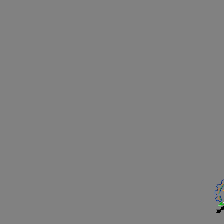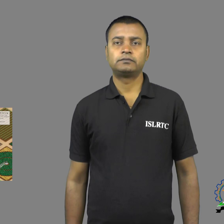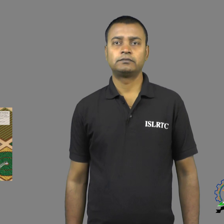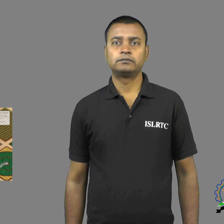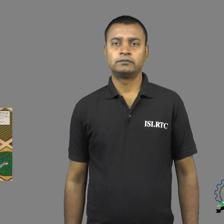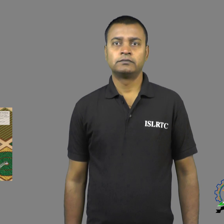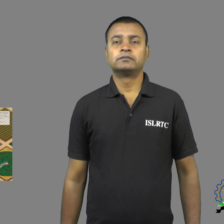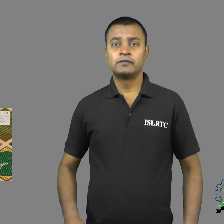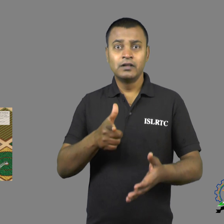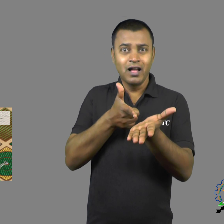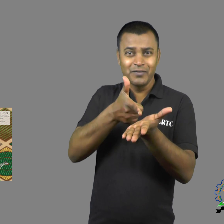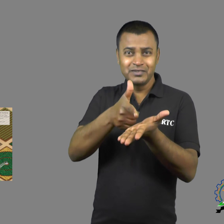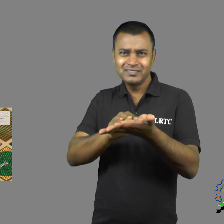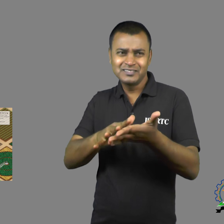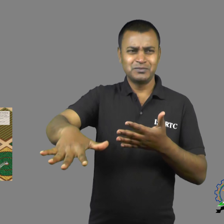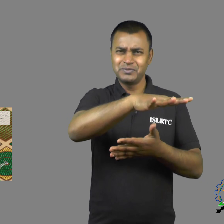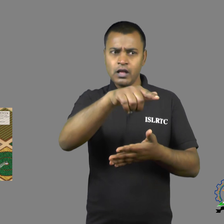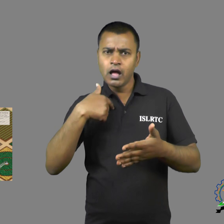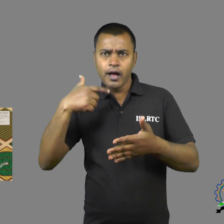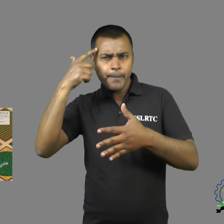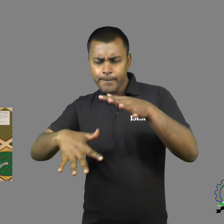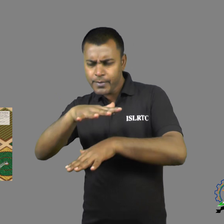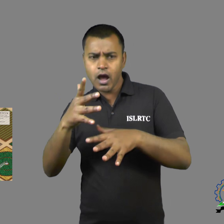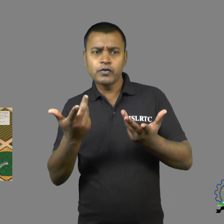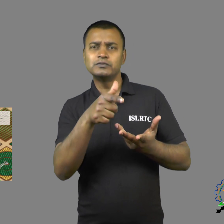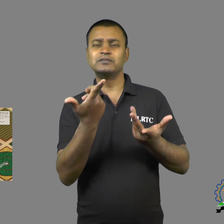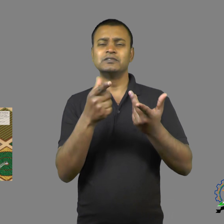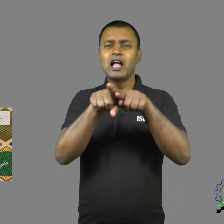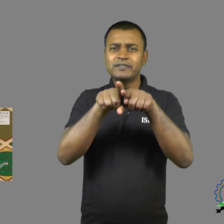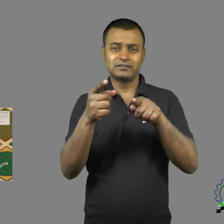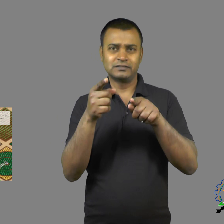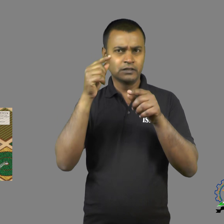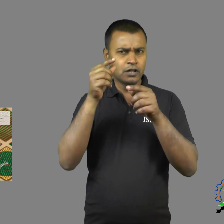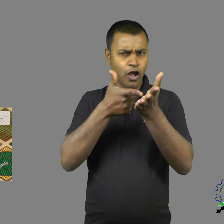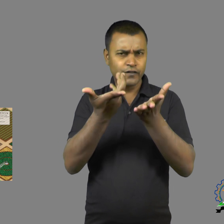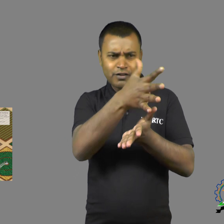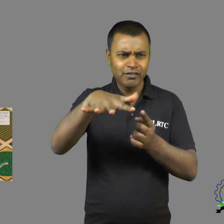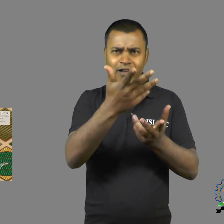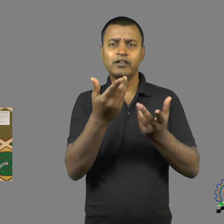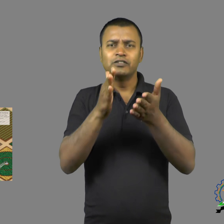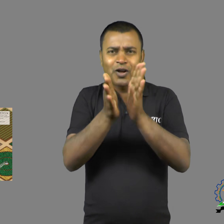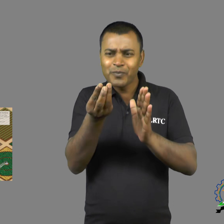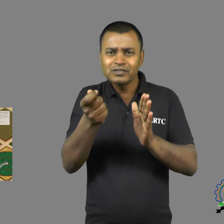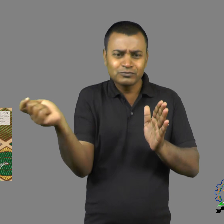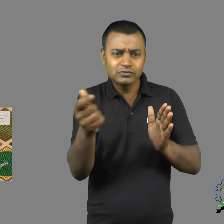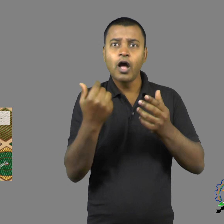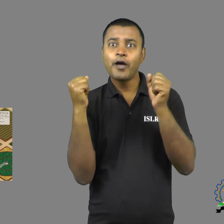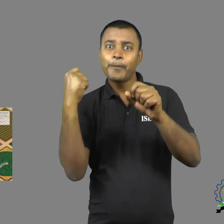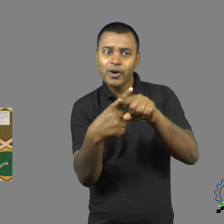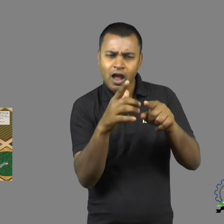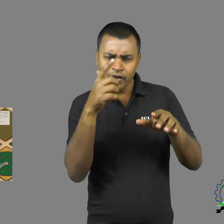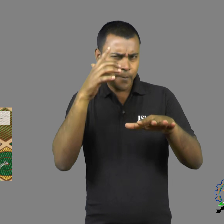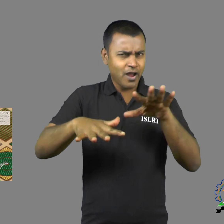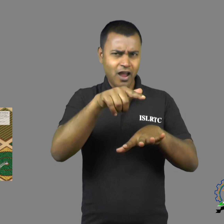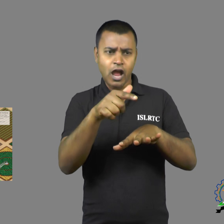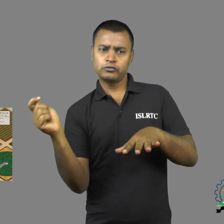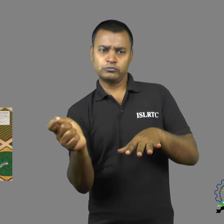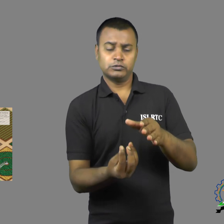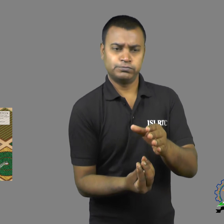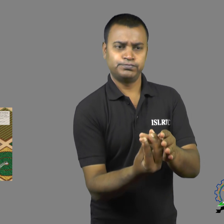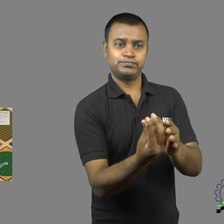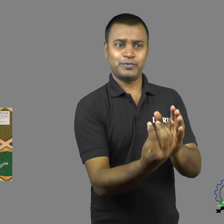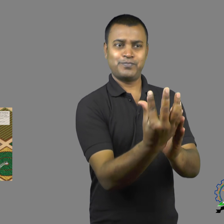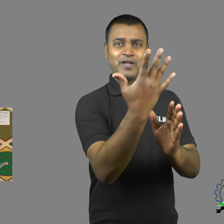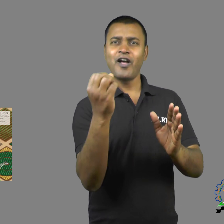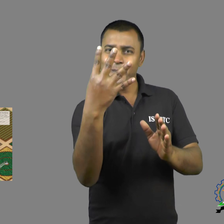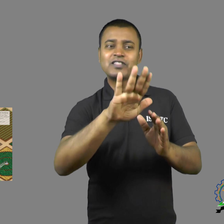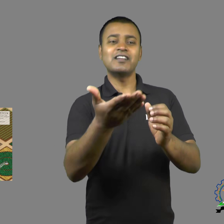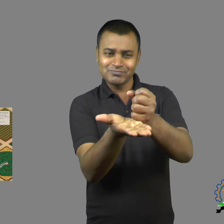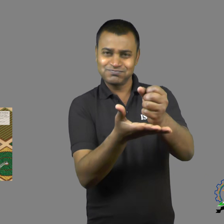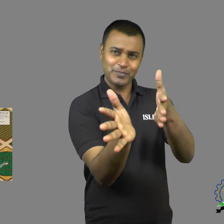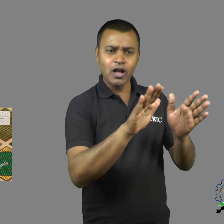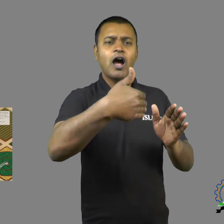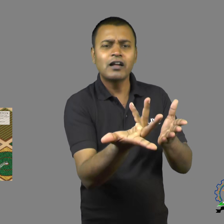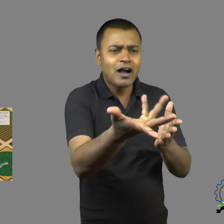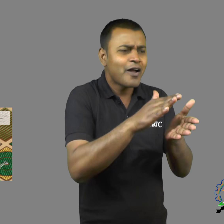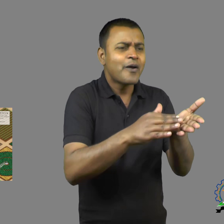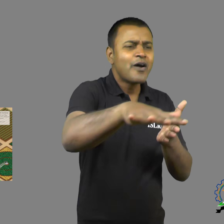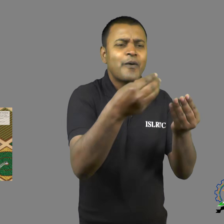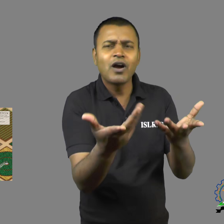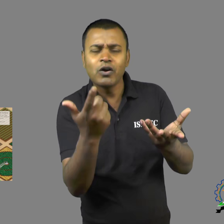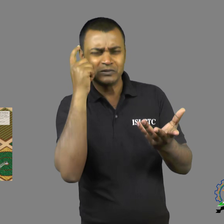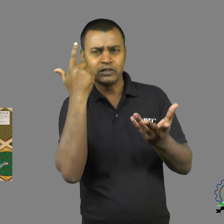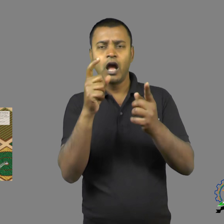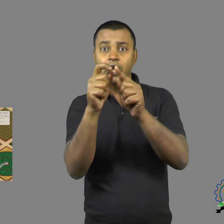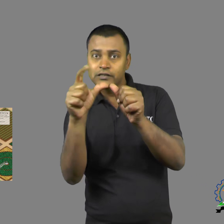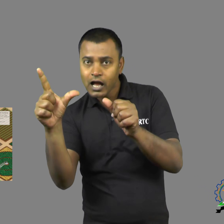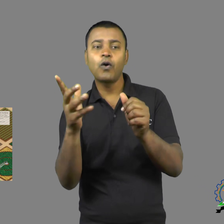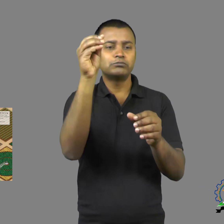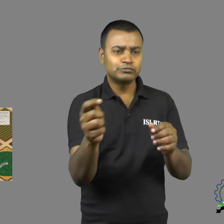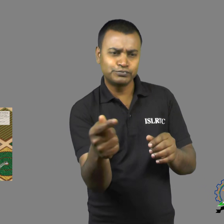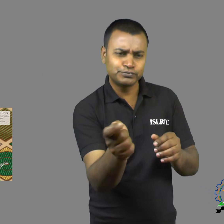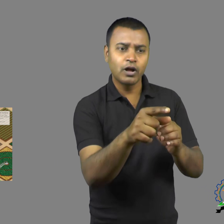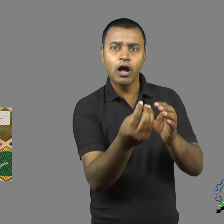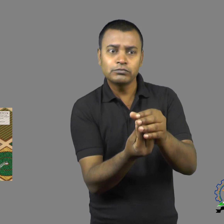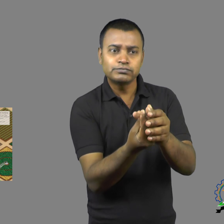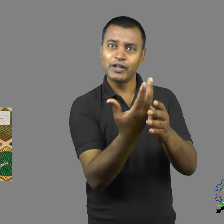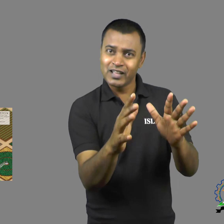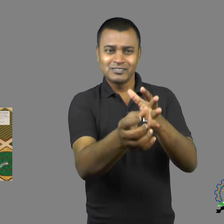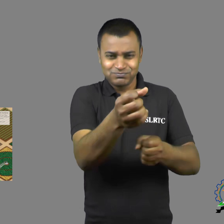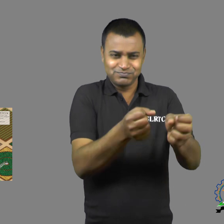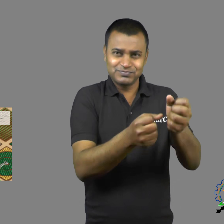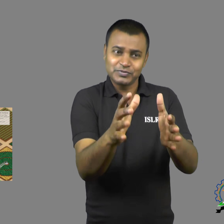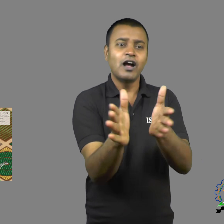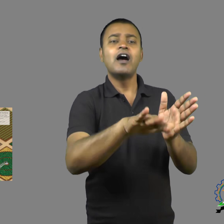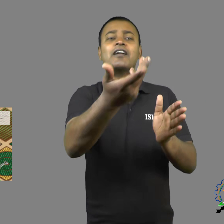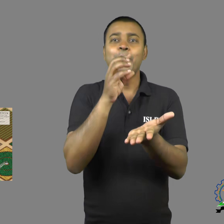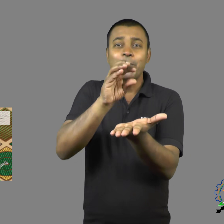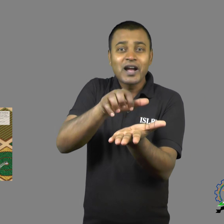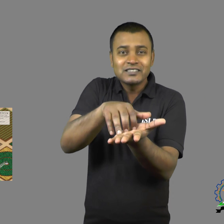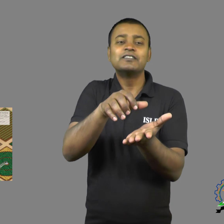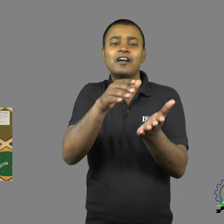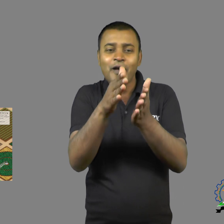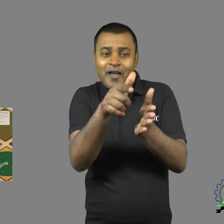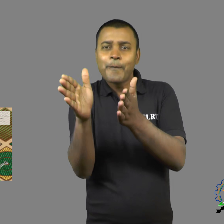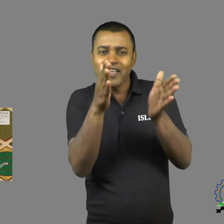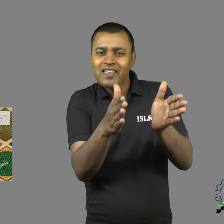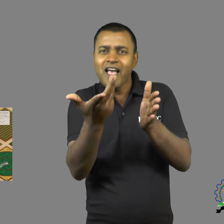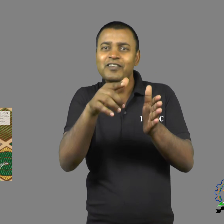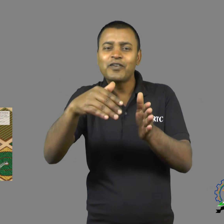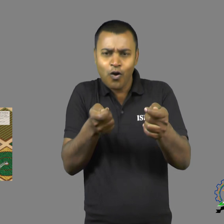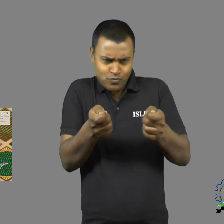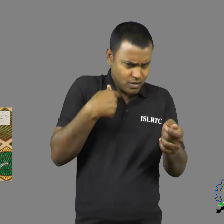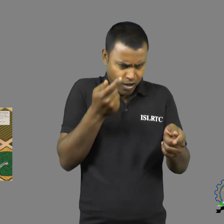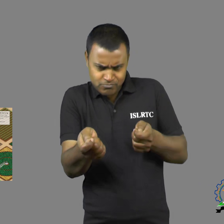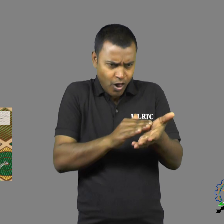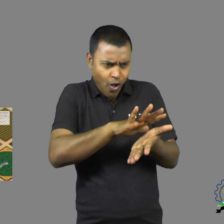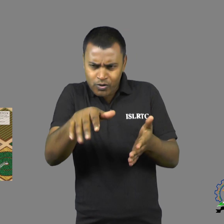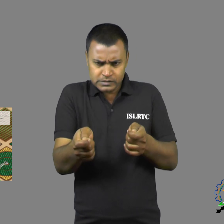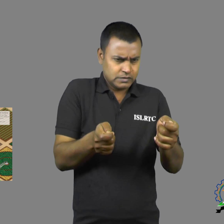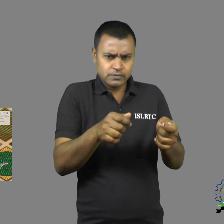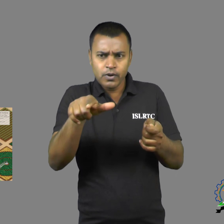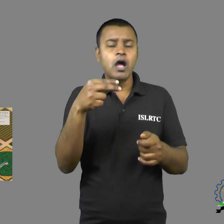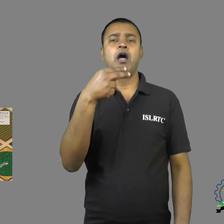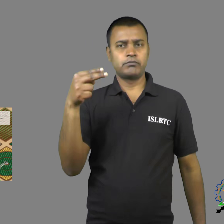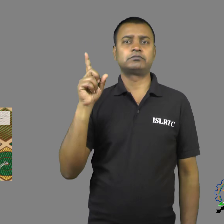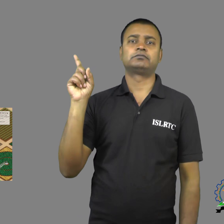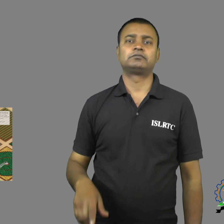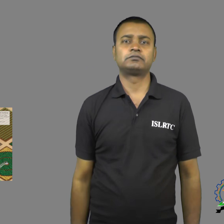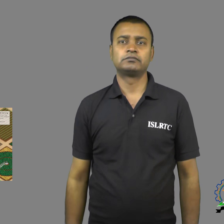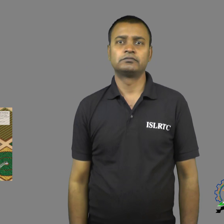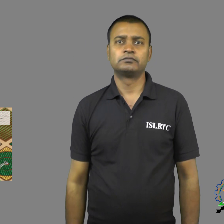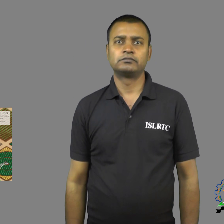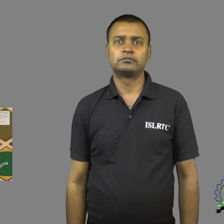Farm Management